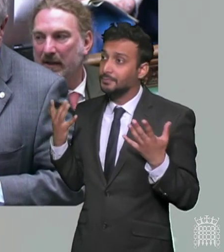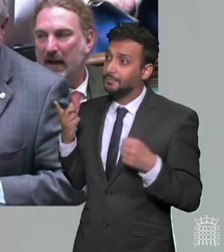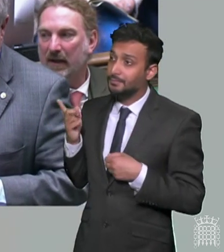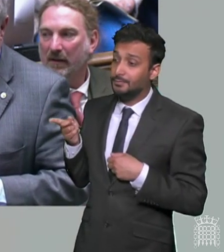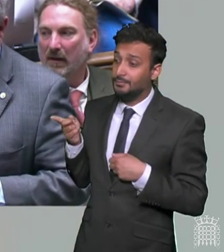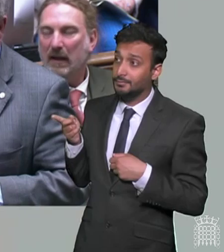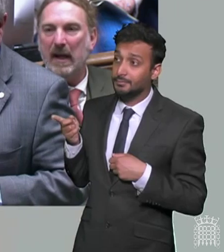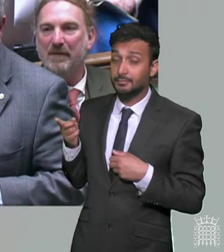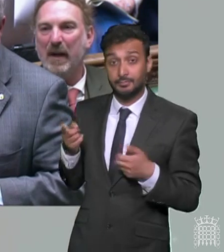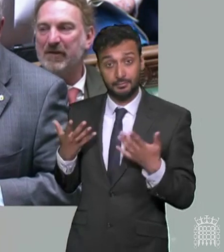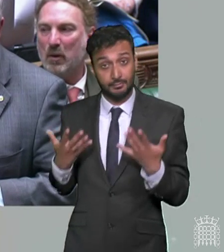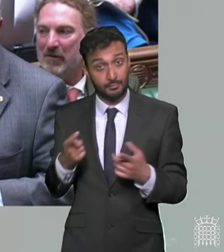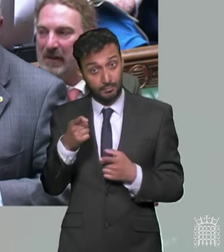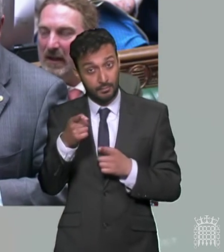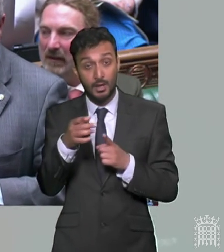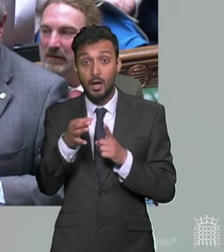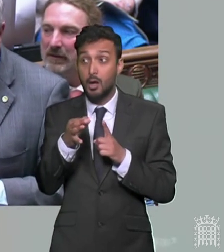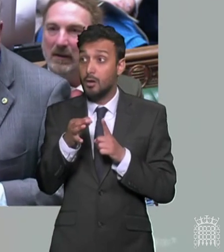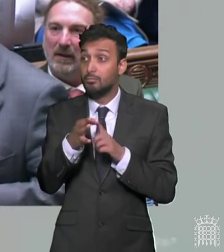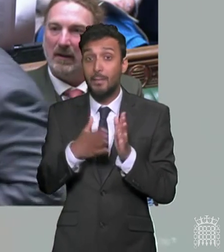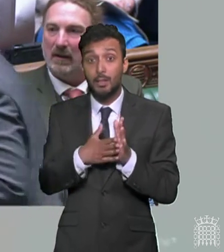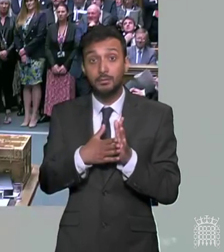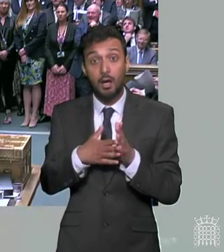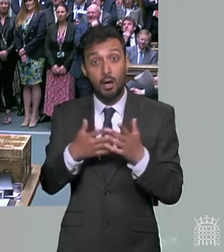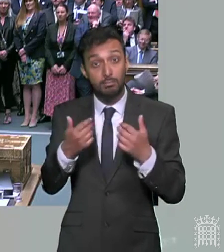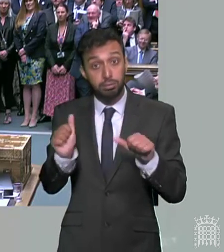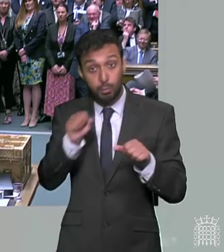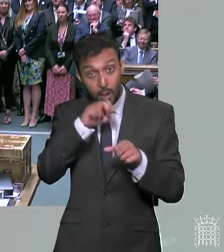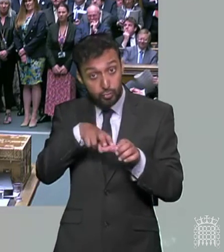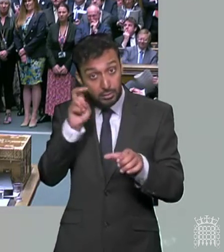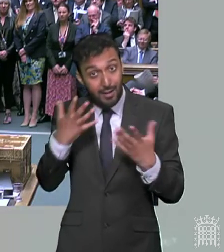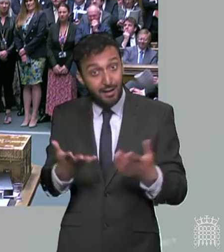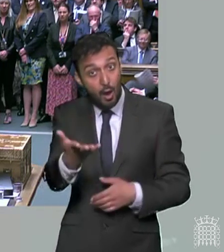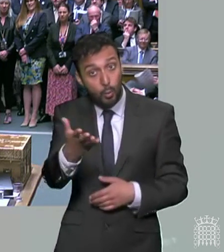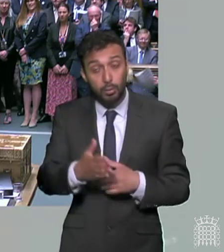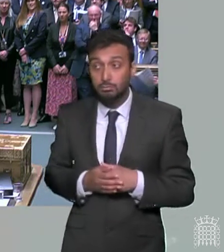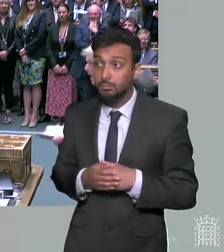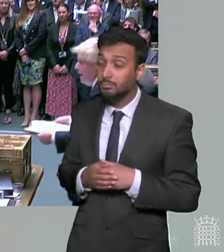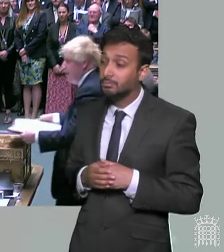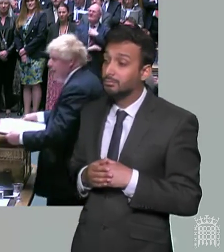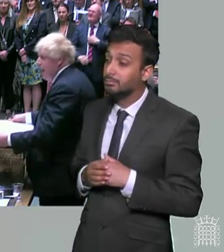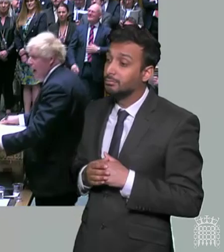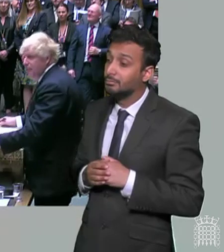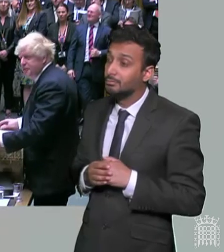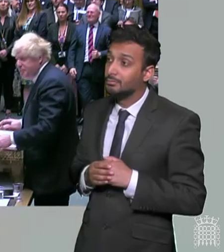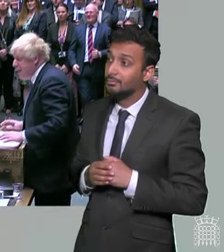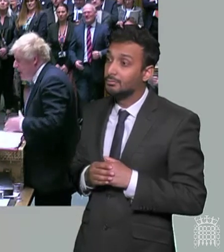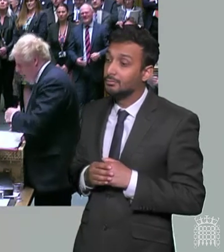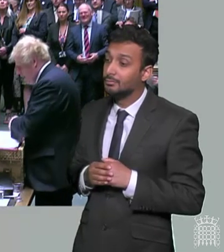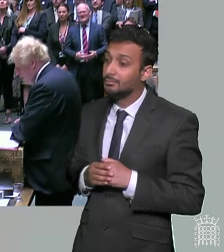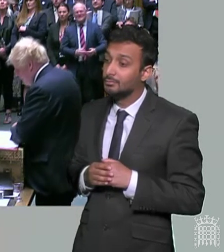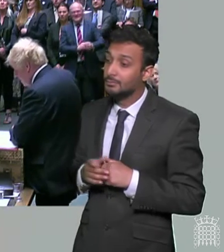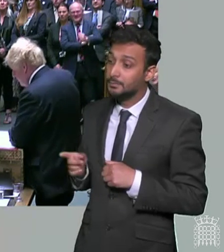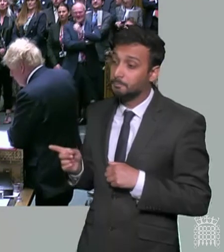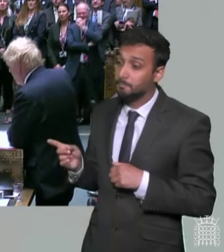Will the Prime Minister now take the opportunity and resign?